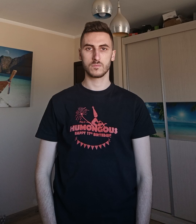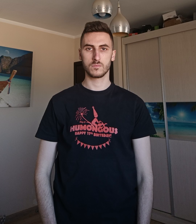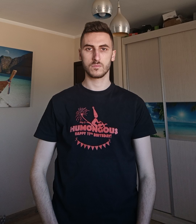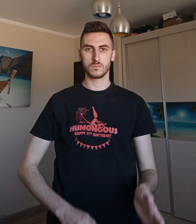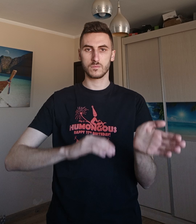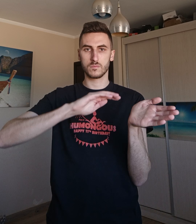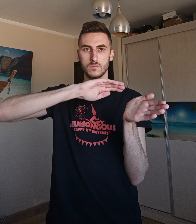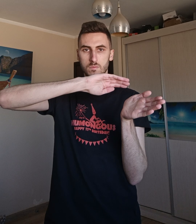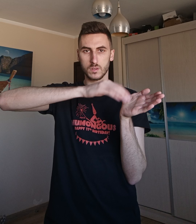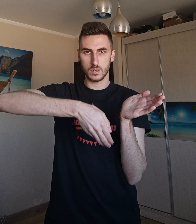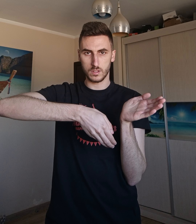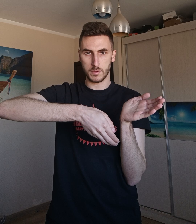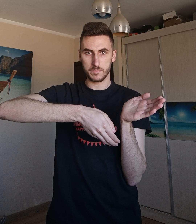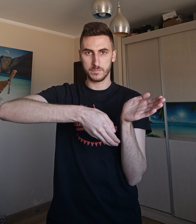חתימה